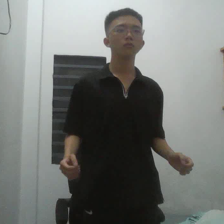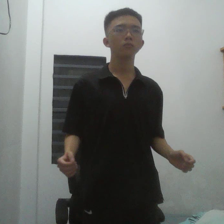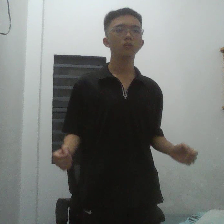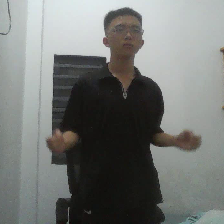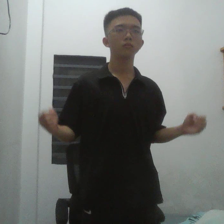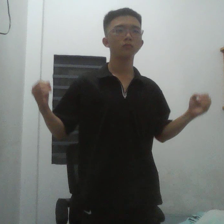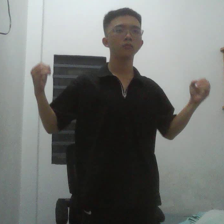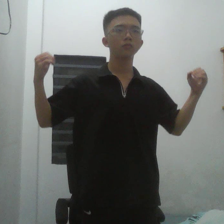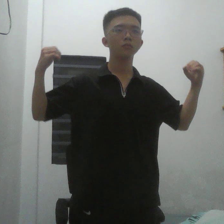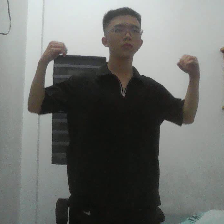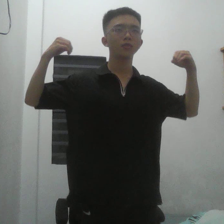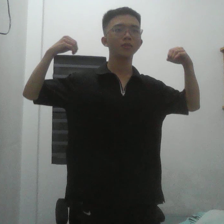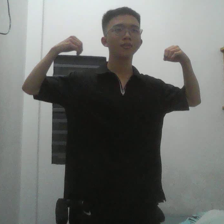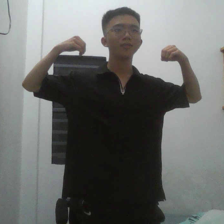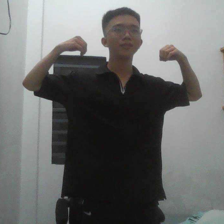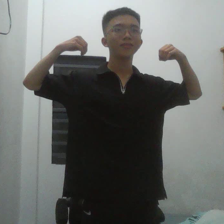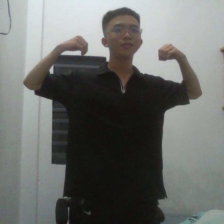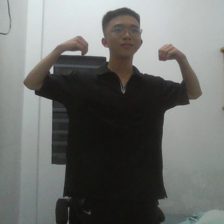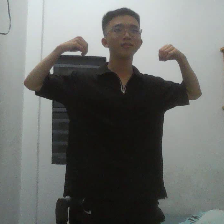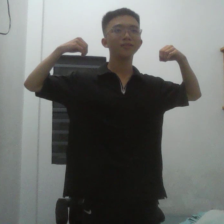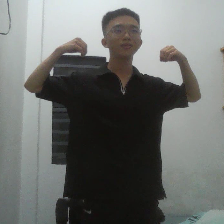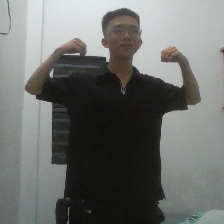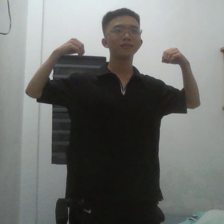minh khoe